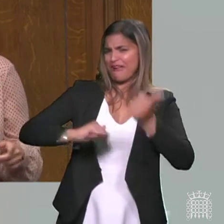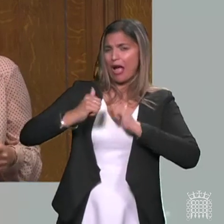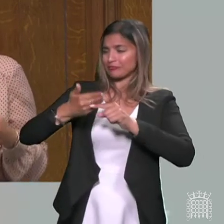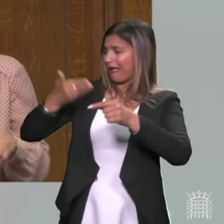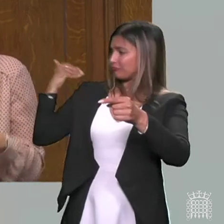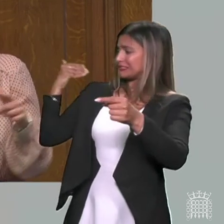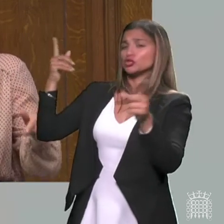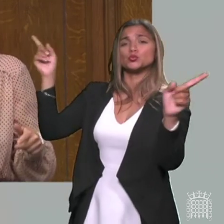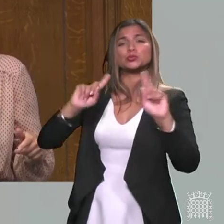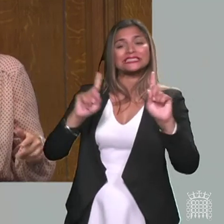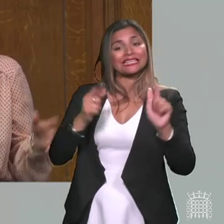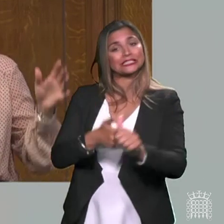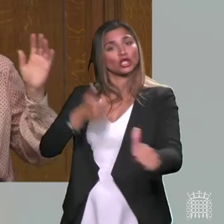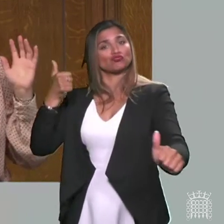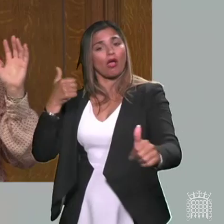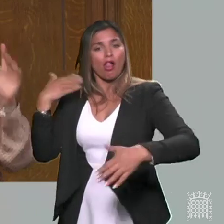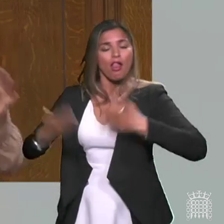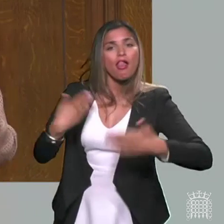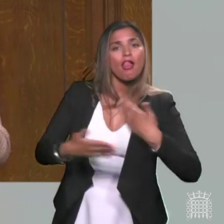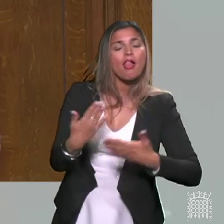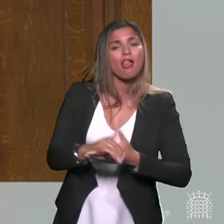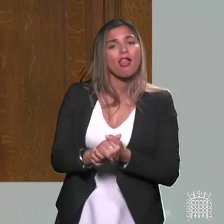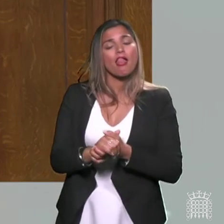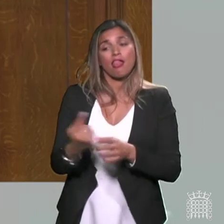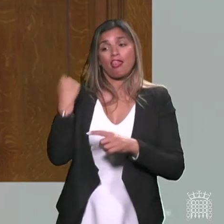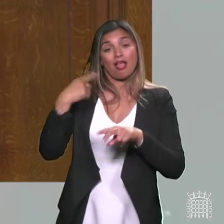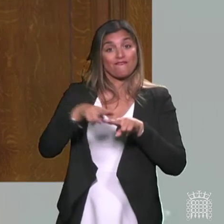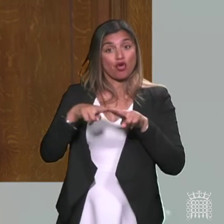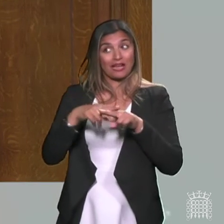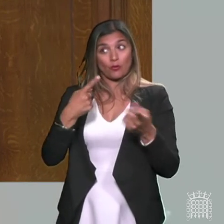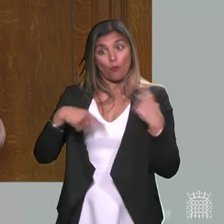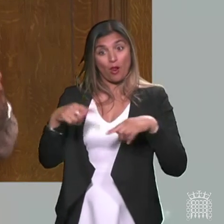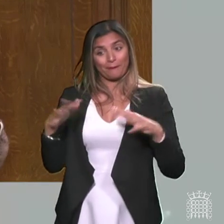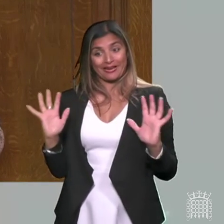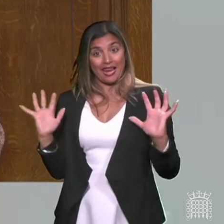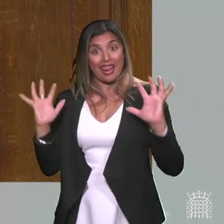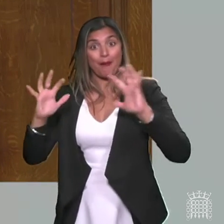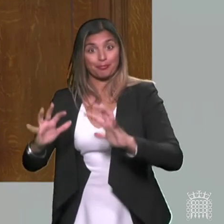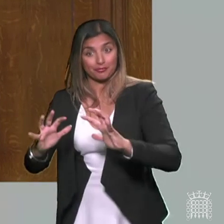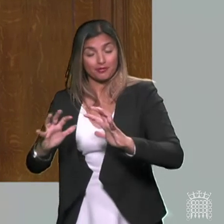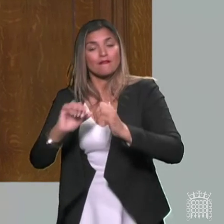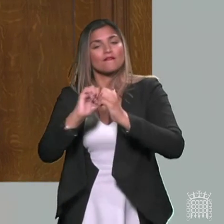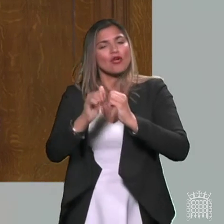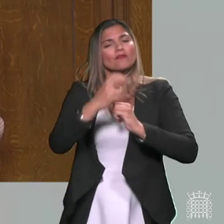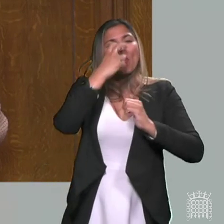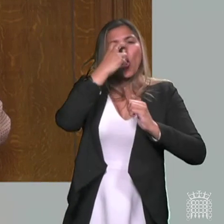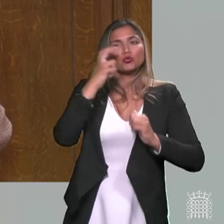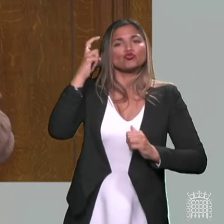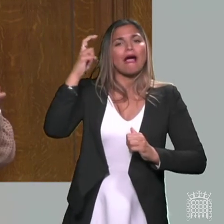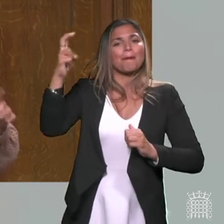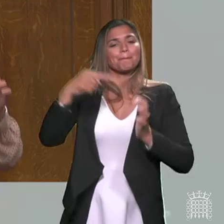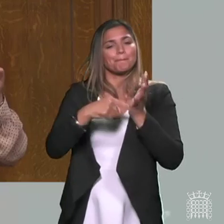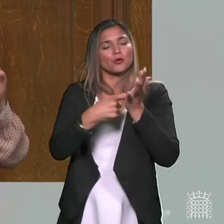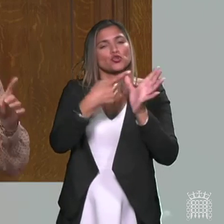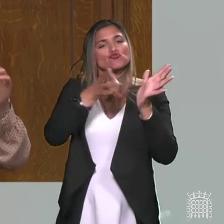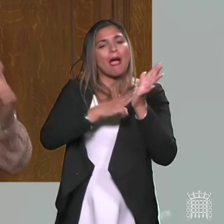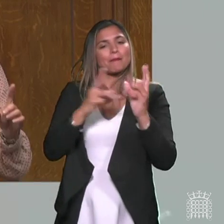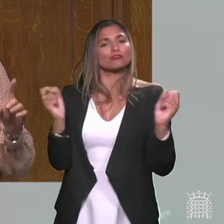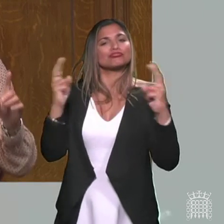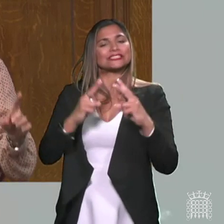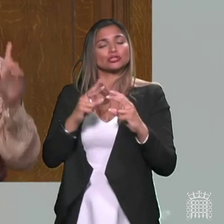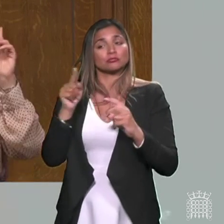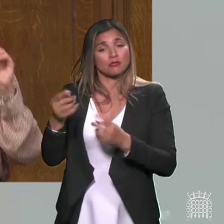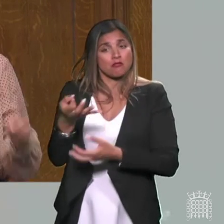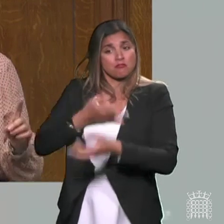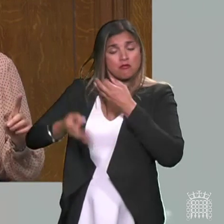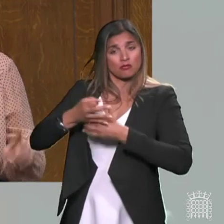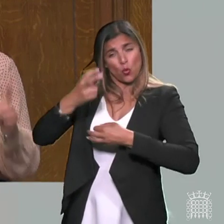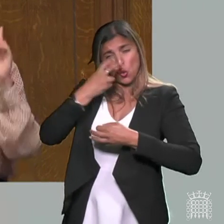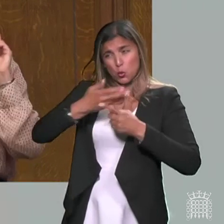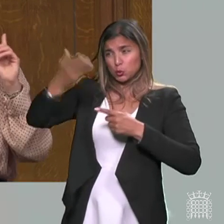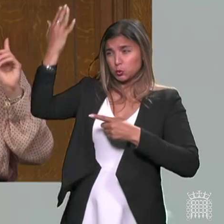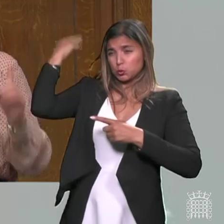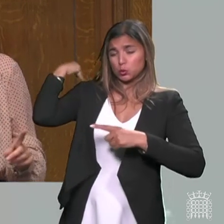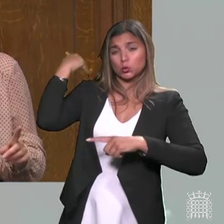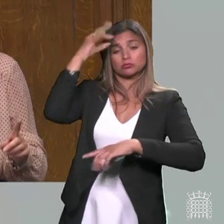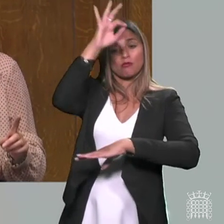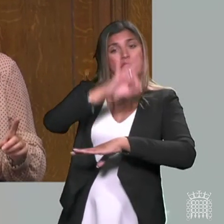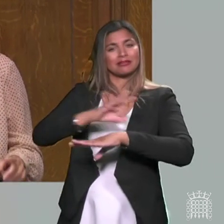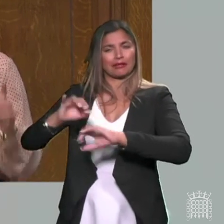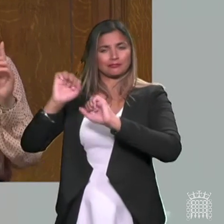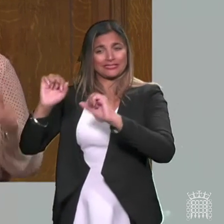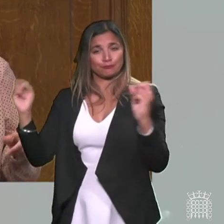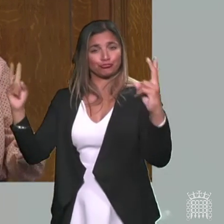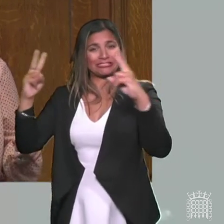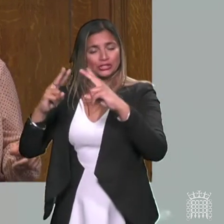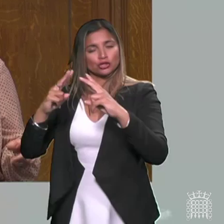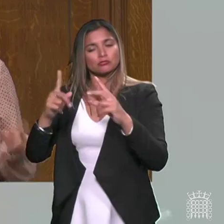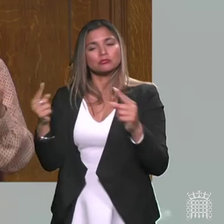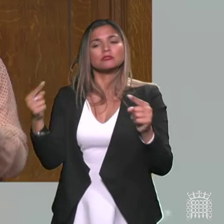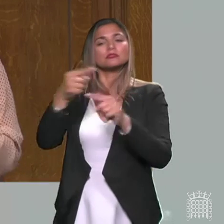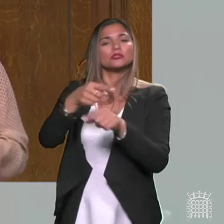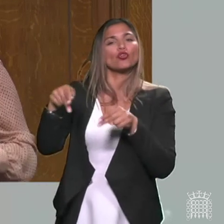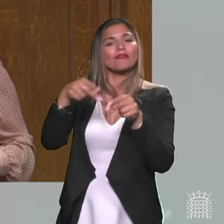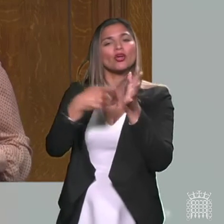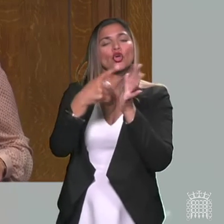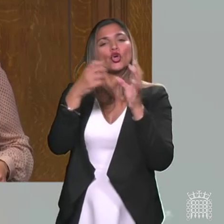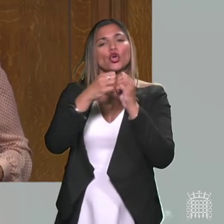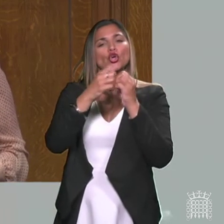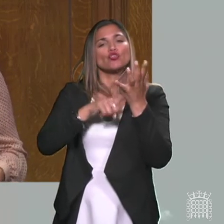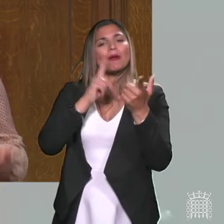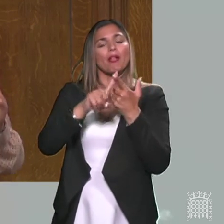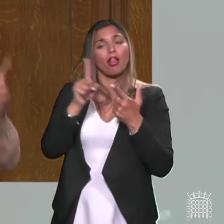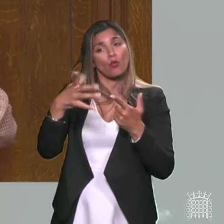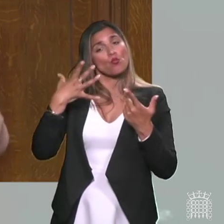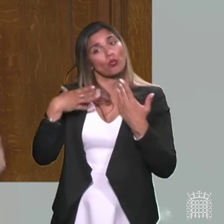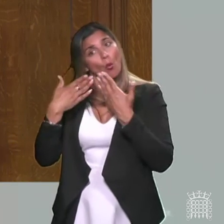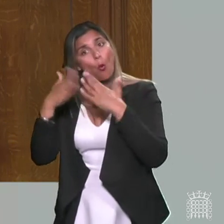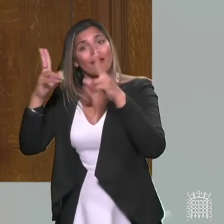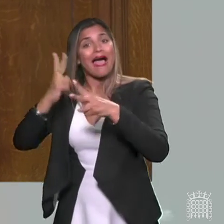Last Friday, it was a joy to be on the banks of the Ribble with the friends of the Old Tram Bridge—a group who are asking for this historic piece of industrial architecture that crosses the Ribble to be reopened, both for utility and because we are bloody proud of it.